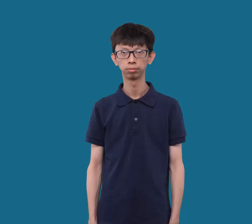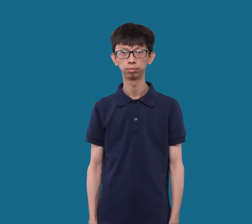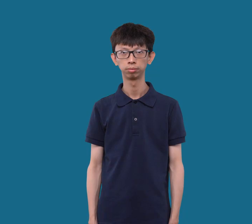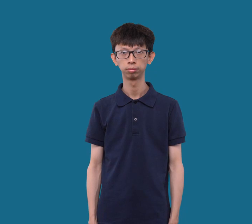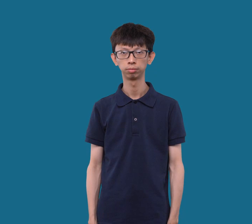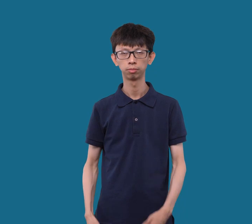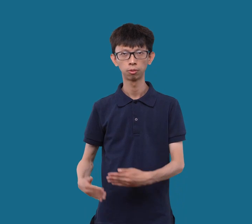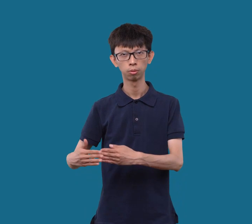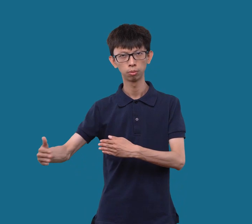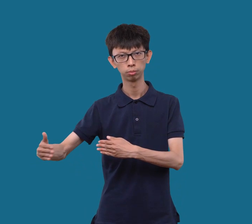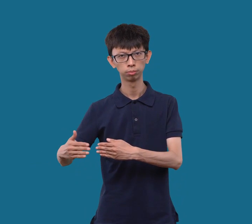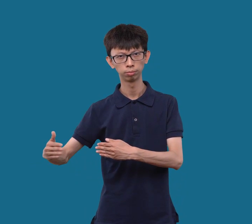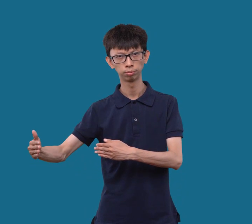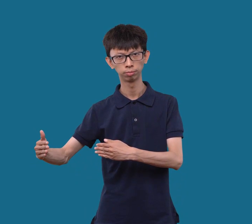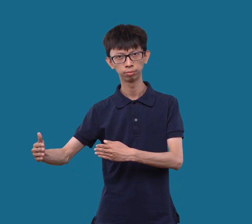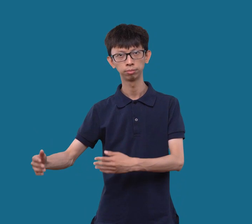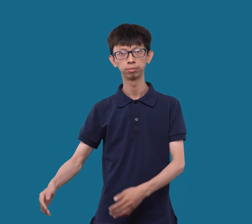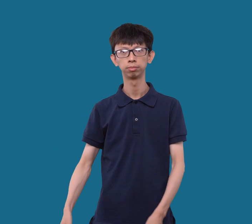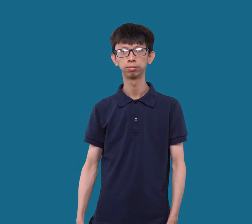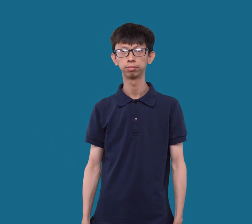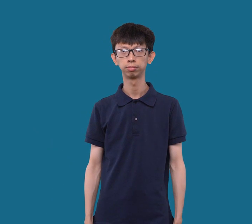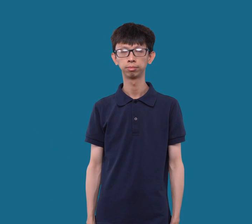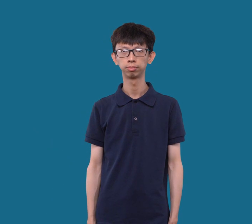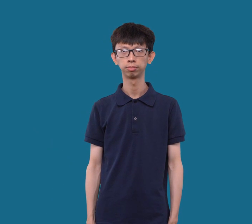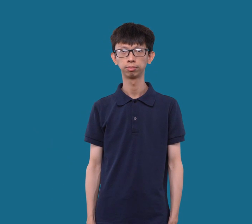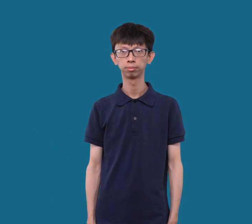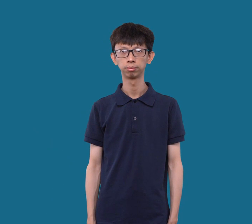khoảng cách